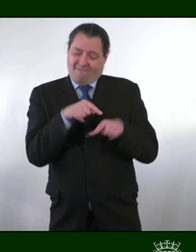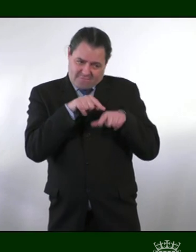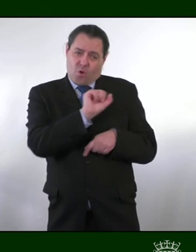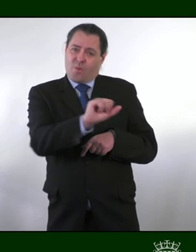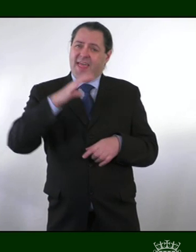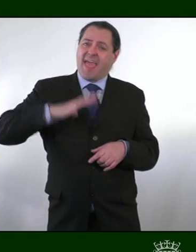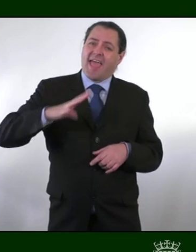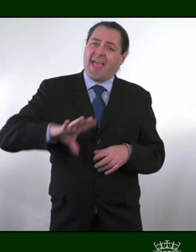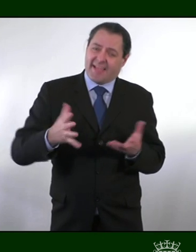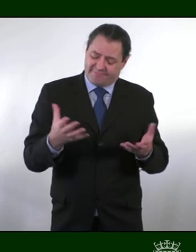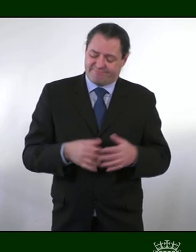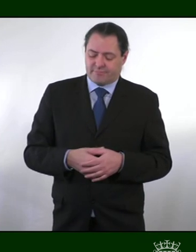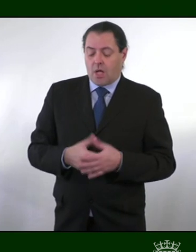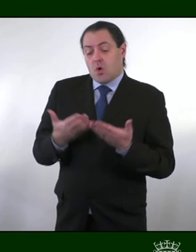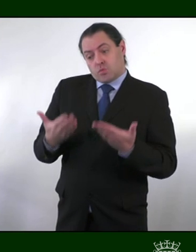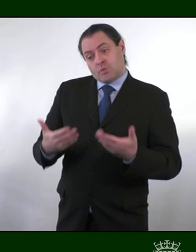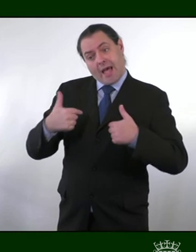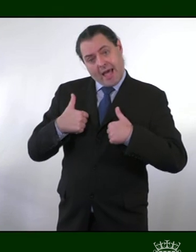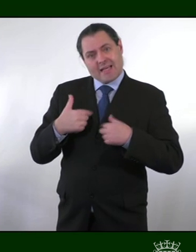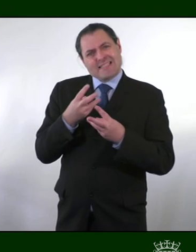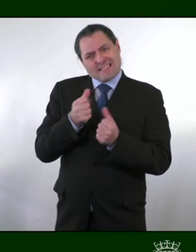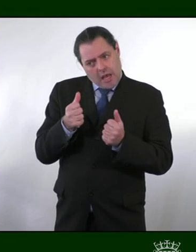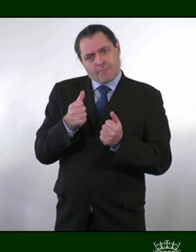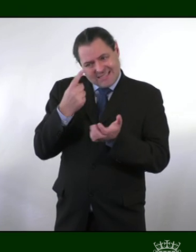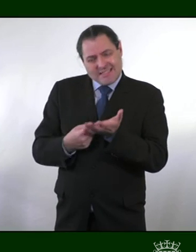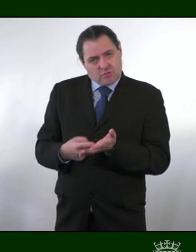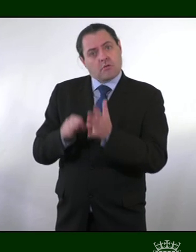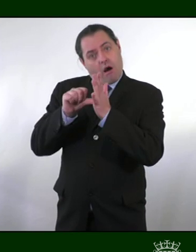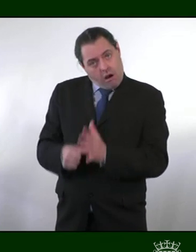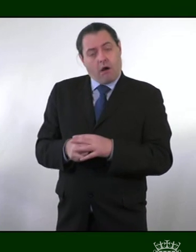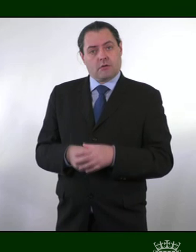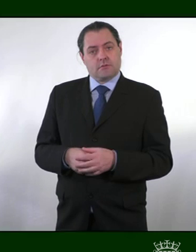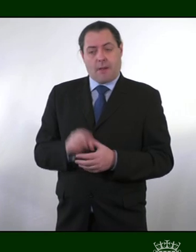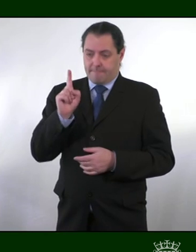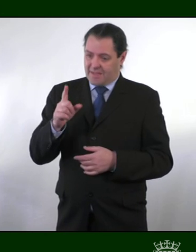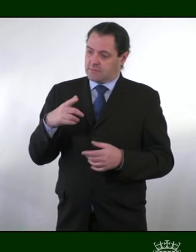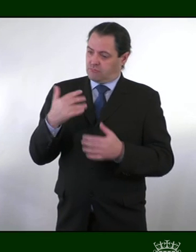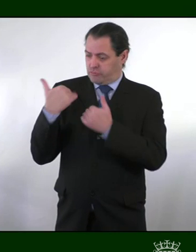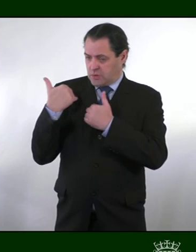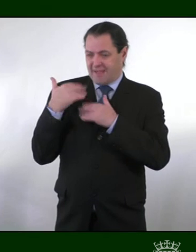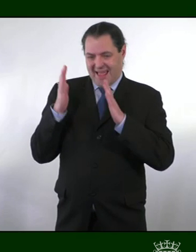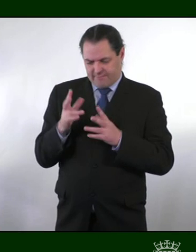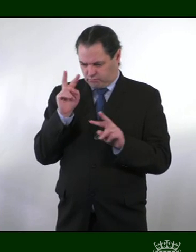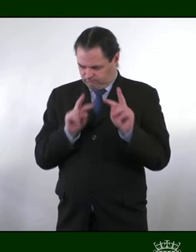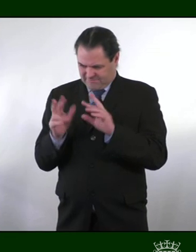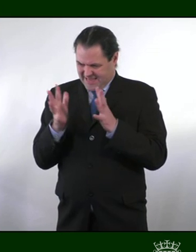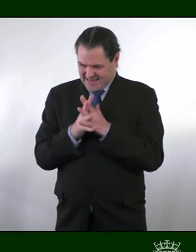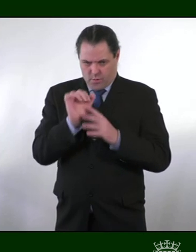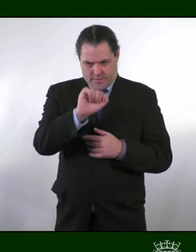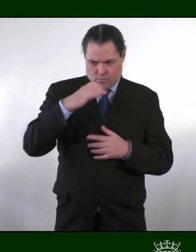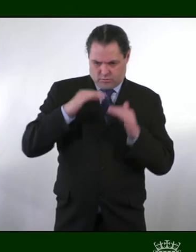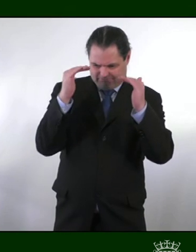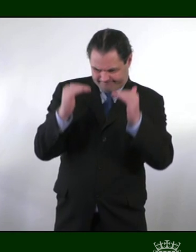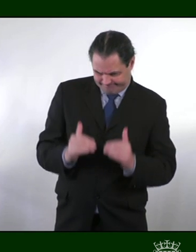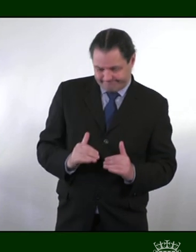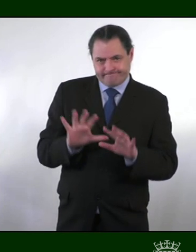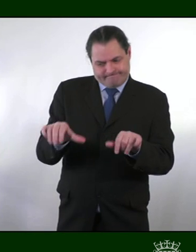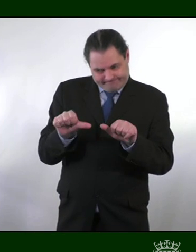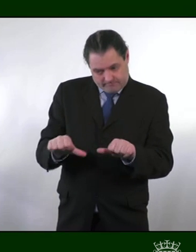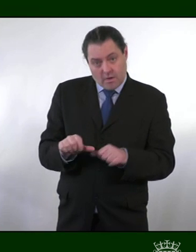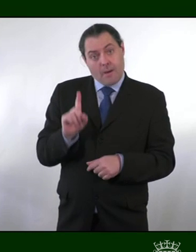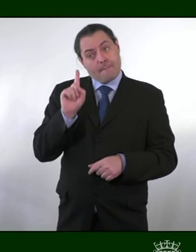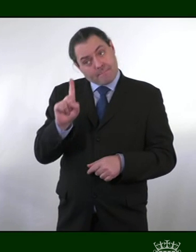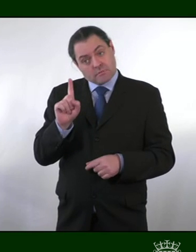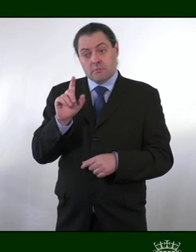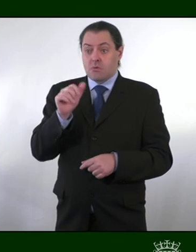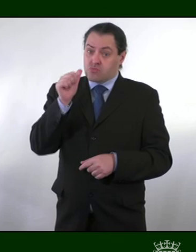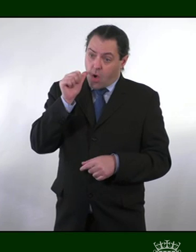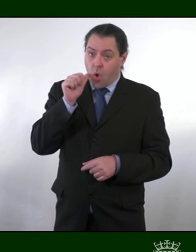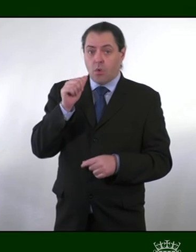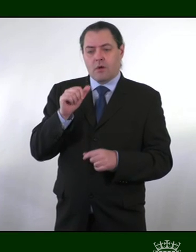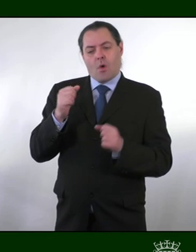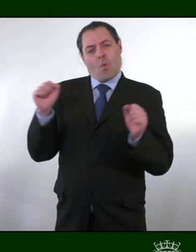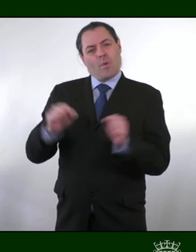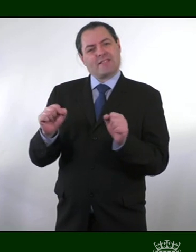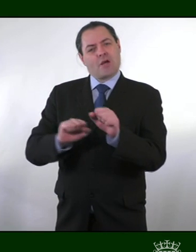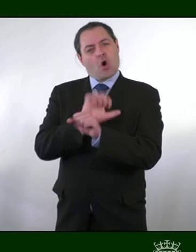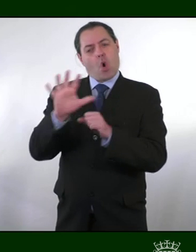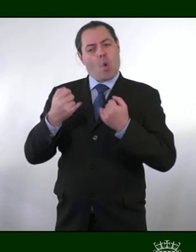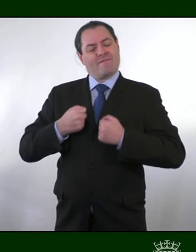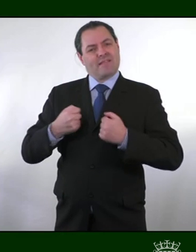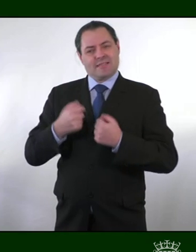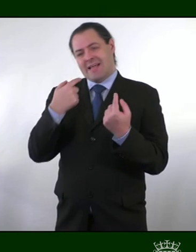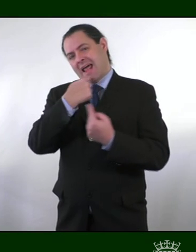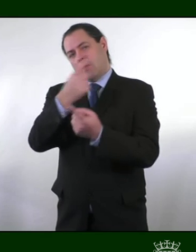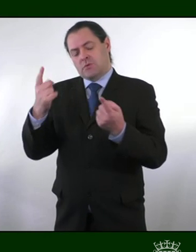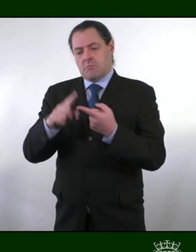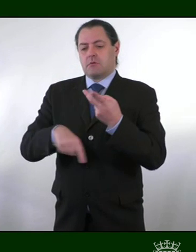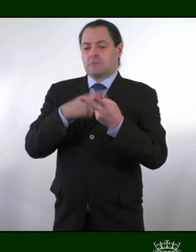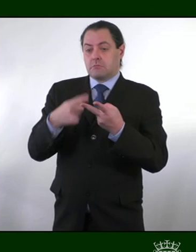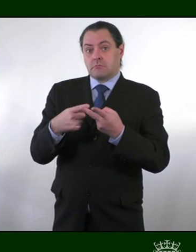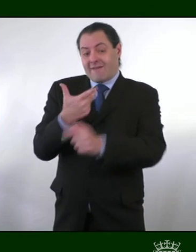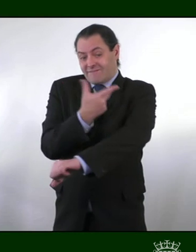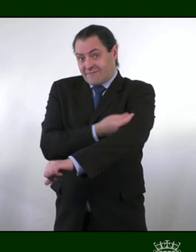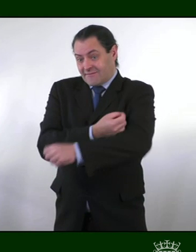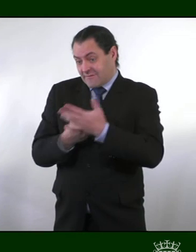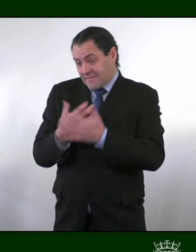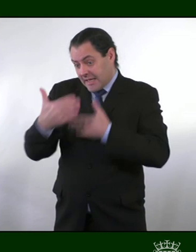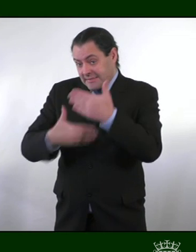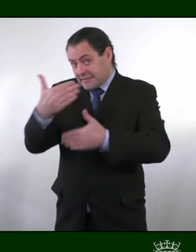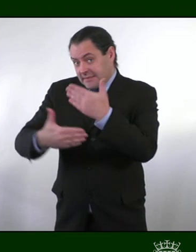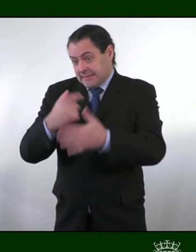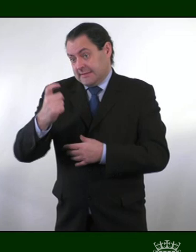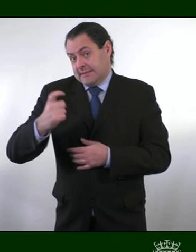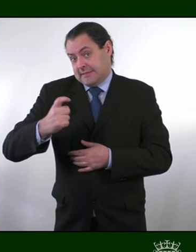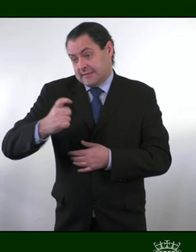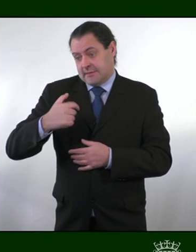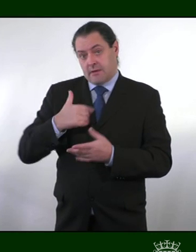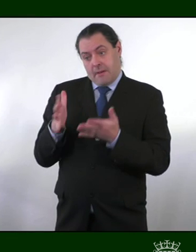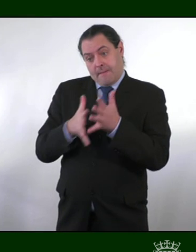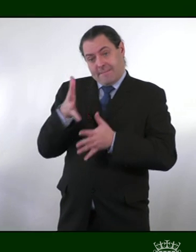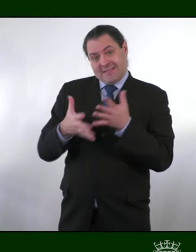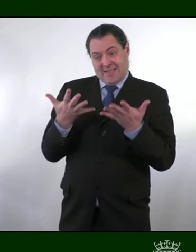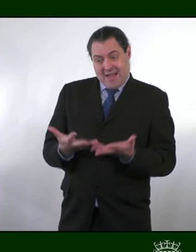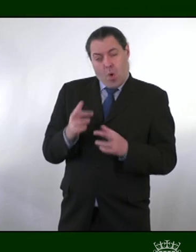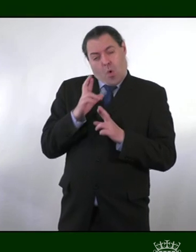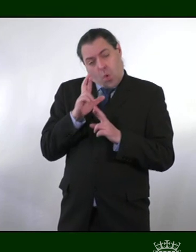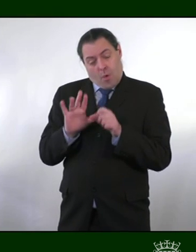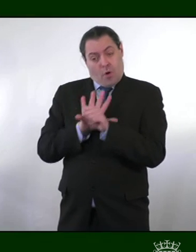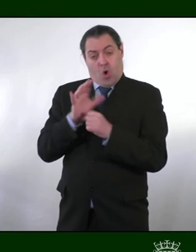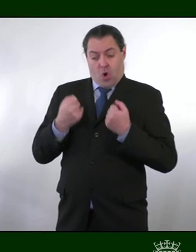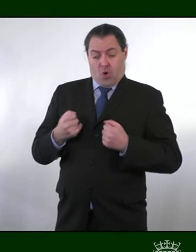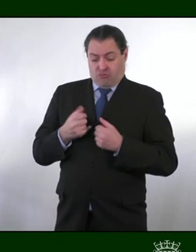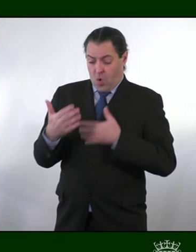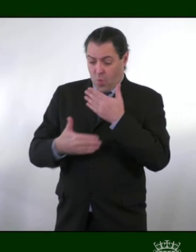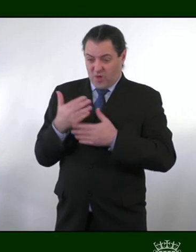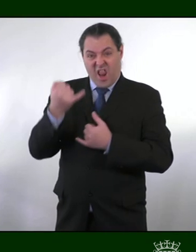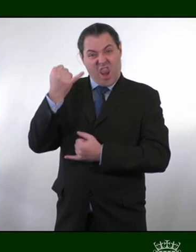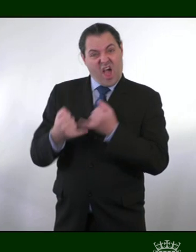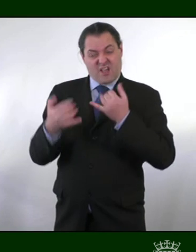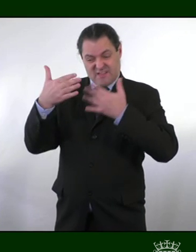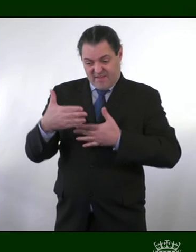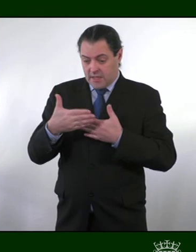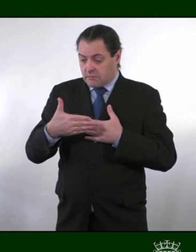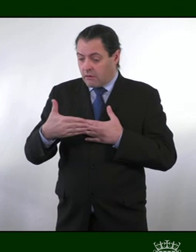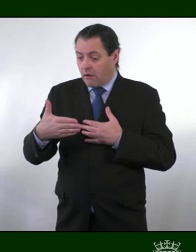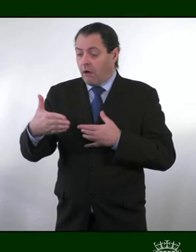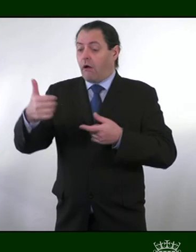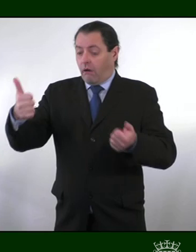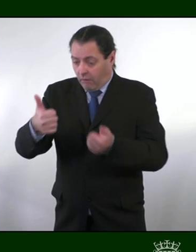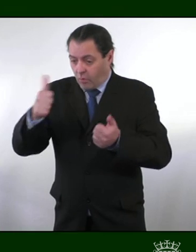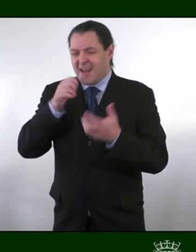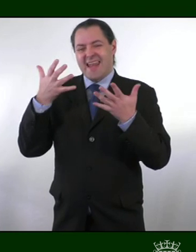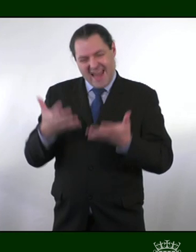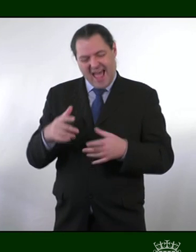Today, we have made some difficult choices to fulfil that responsibility, but with the positive news about the development of vaccines, the winter covid plan being announced by the Prime Minister and the very real hope that we are finally entering the final stages of our fight against coronavirus, now is the time for us to come together.